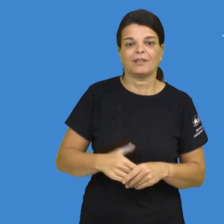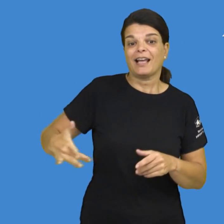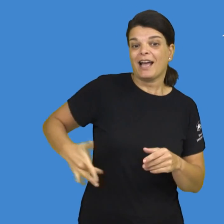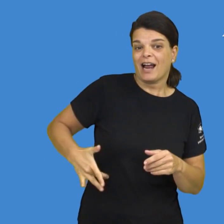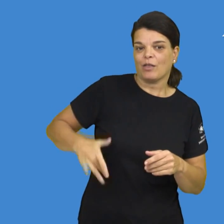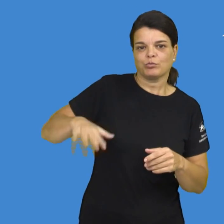hígado